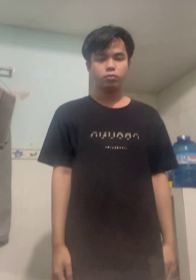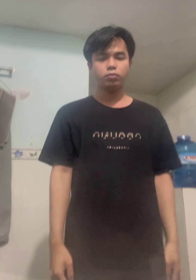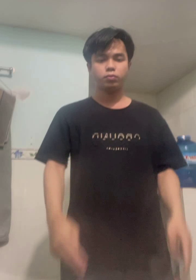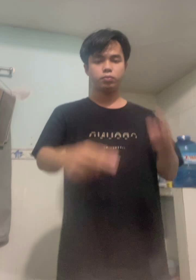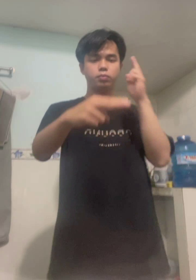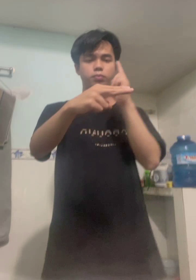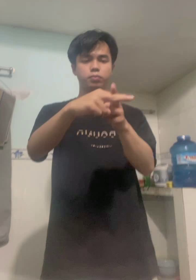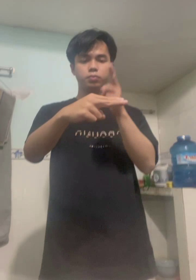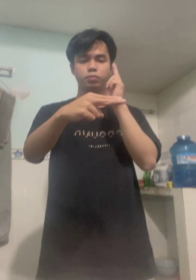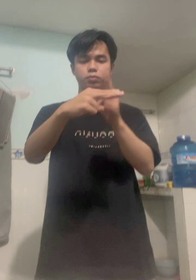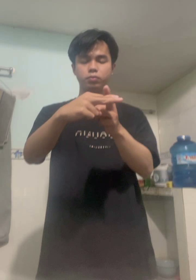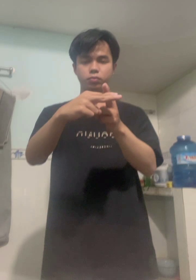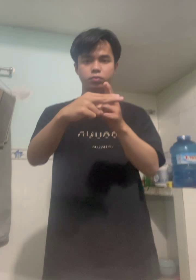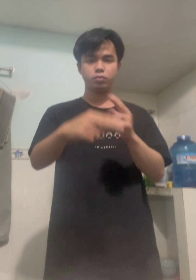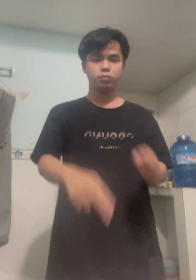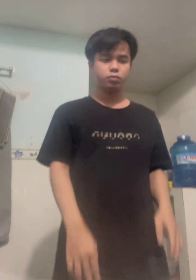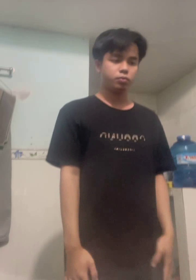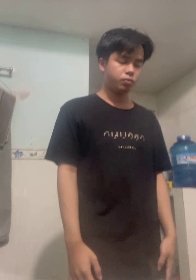yeu cau